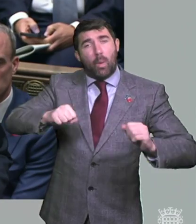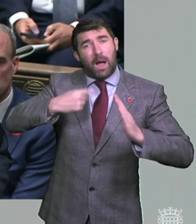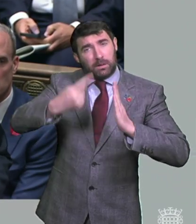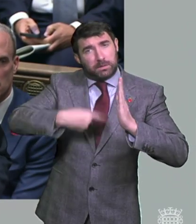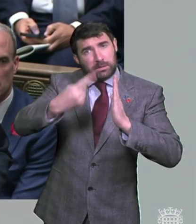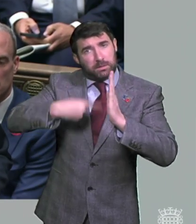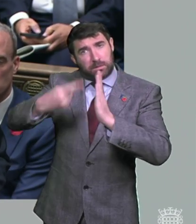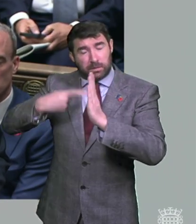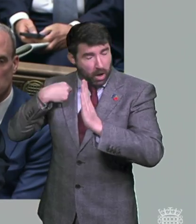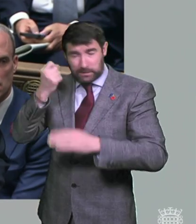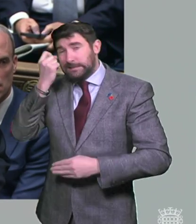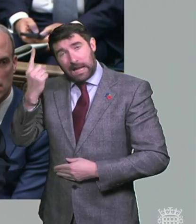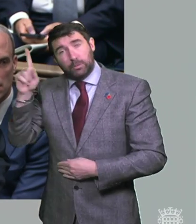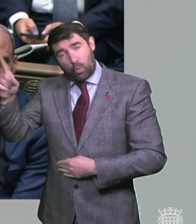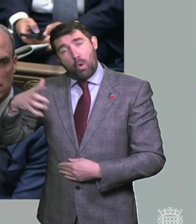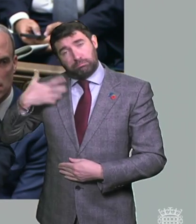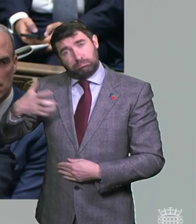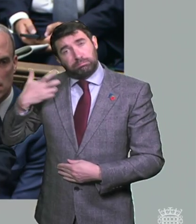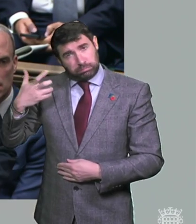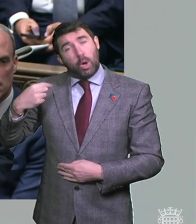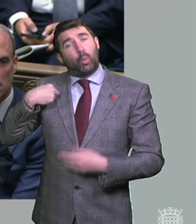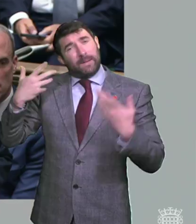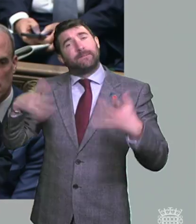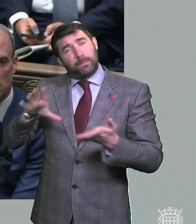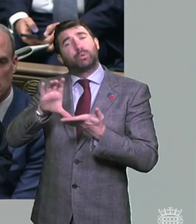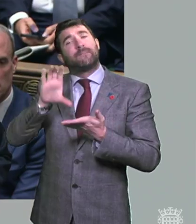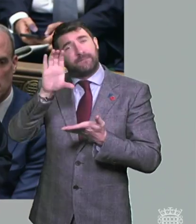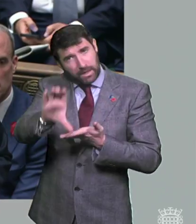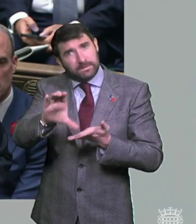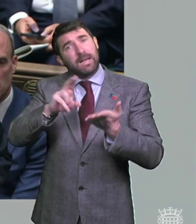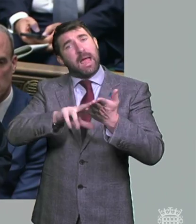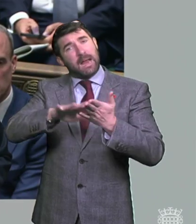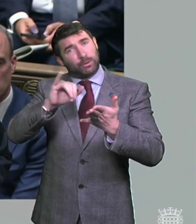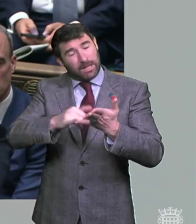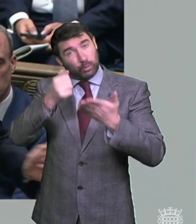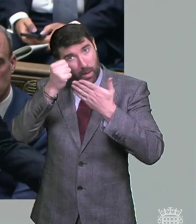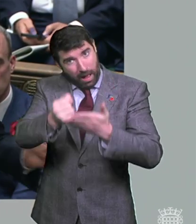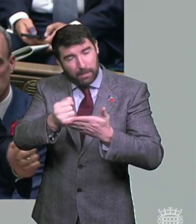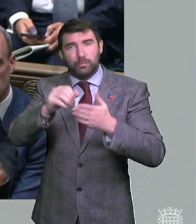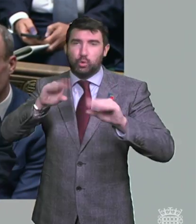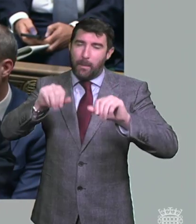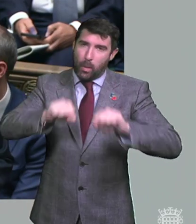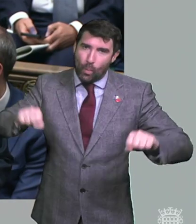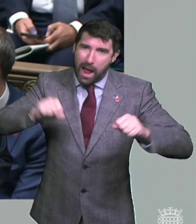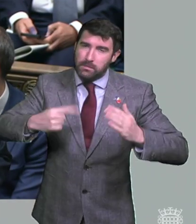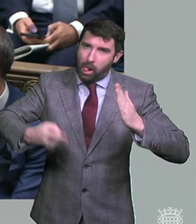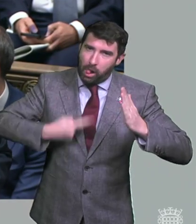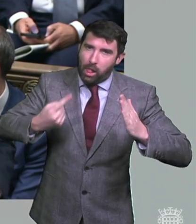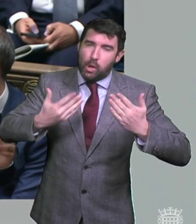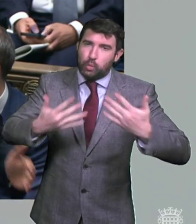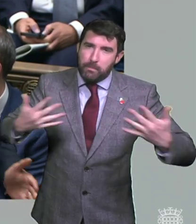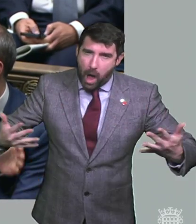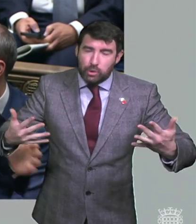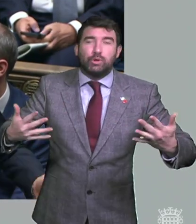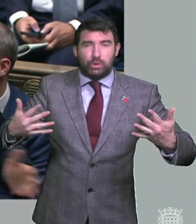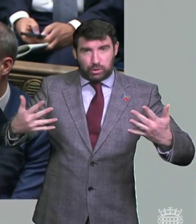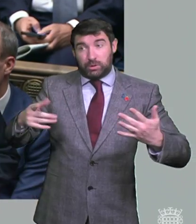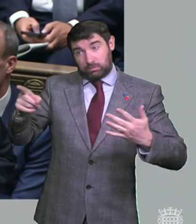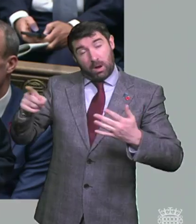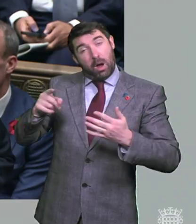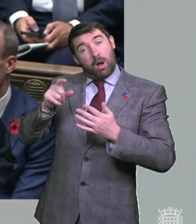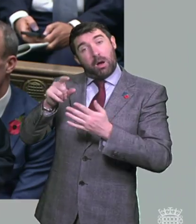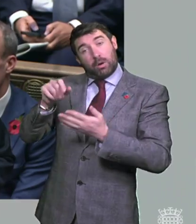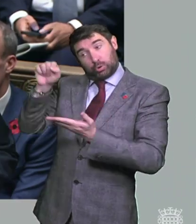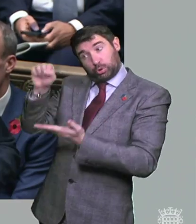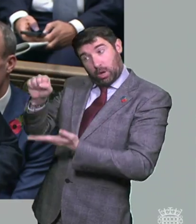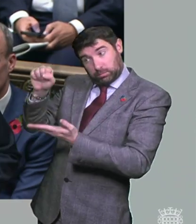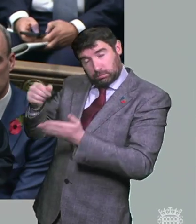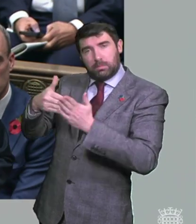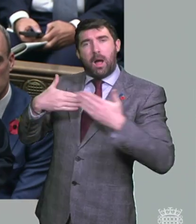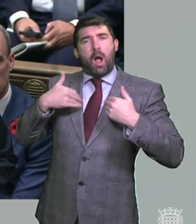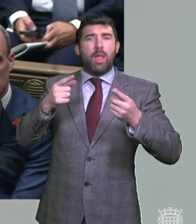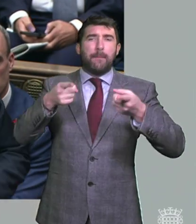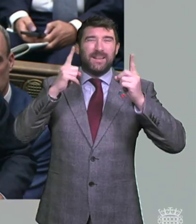That is why we have put record funding into the NHS to help with backlogs and waiting times this winter, and it is why the Health Secretary and the Chancellor are discussing how best to deliver the reforms we need.